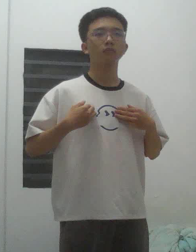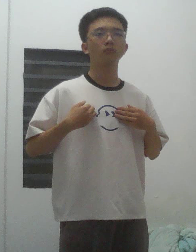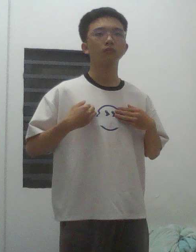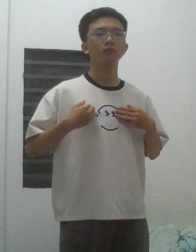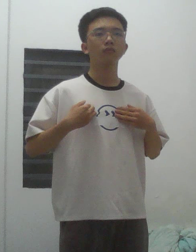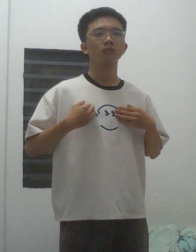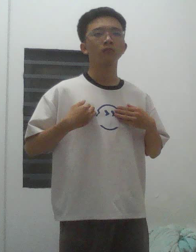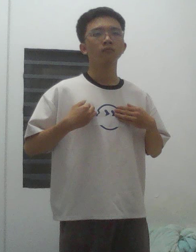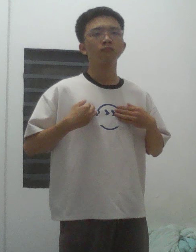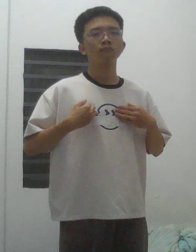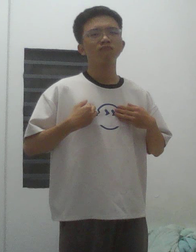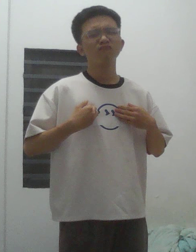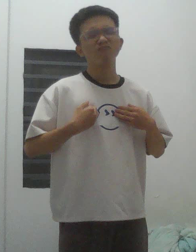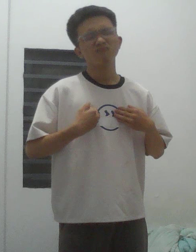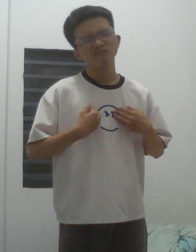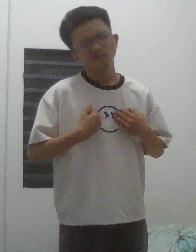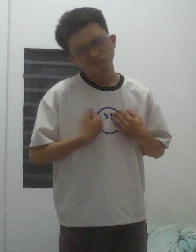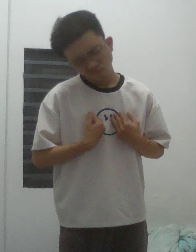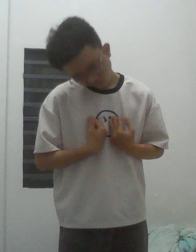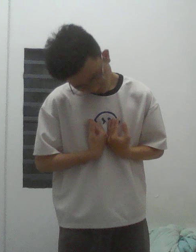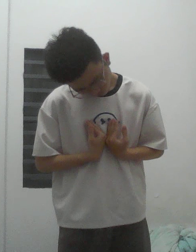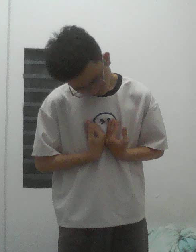met